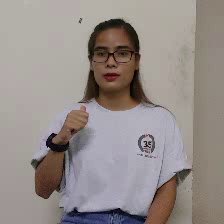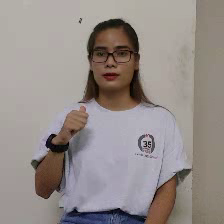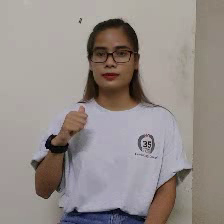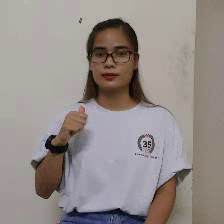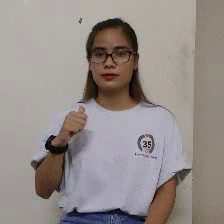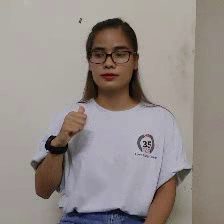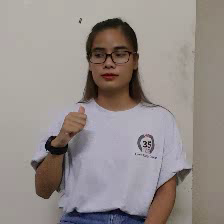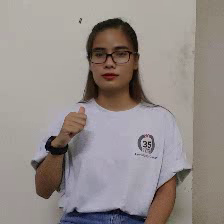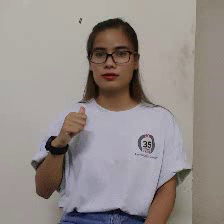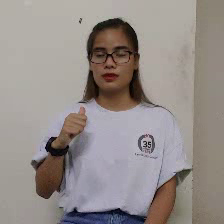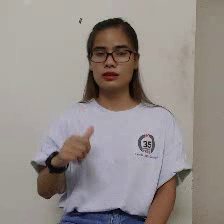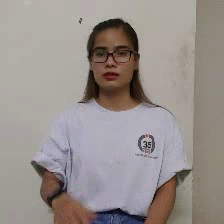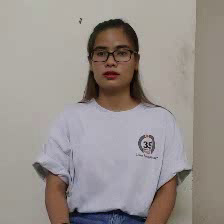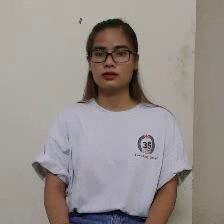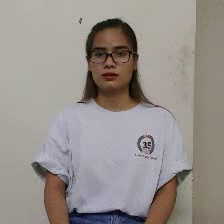Nghỉ ngơi